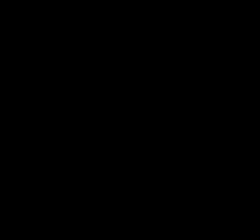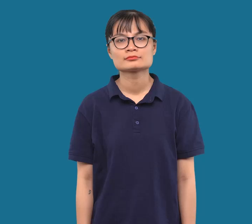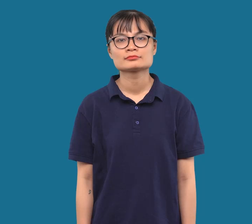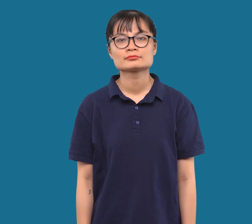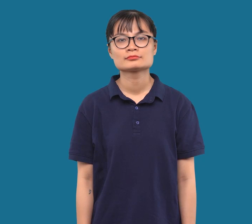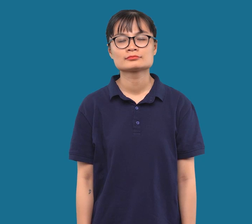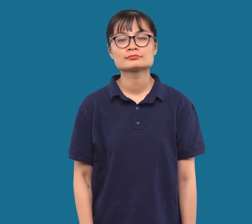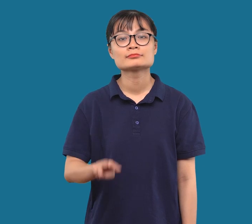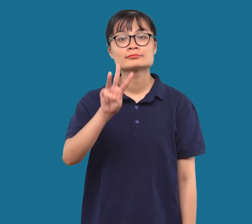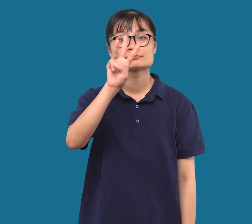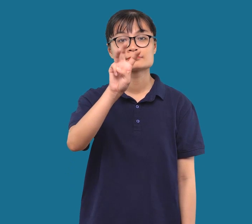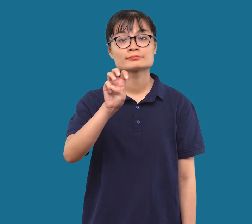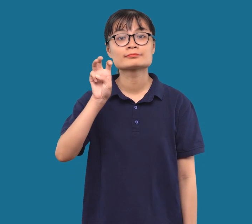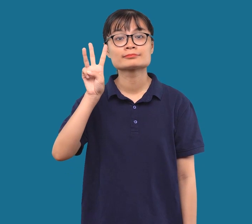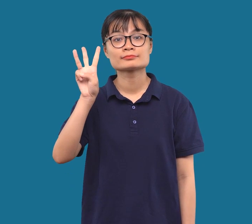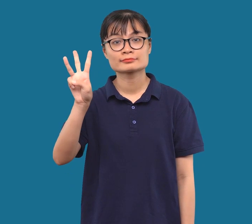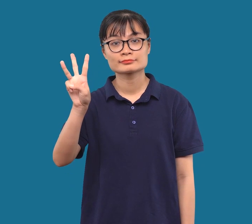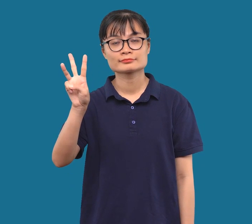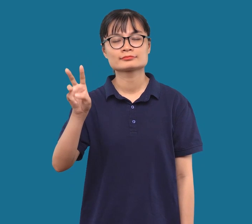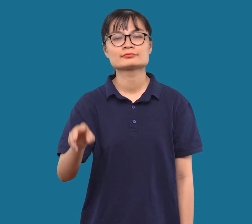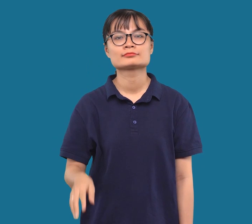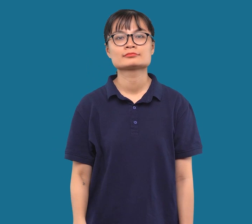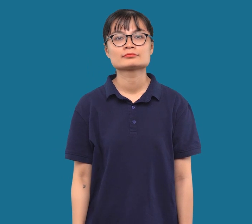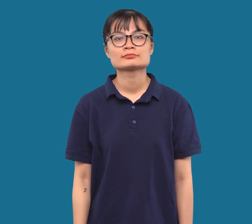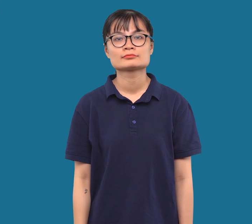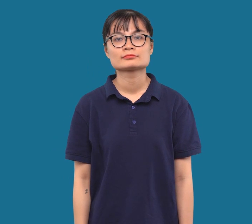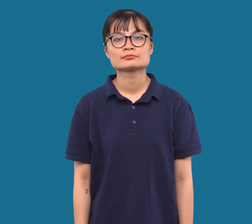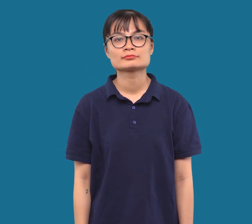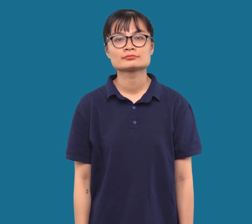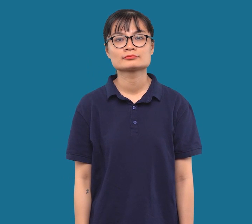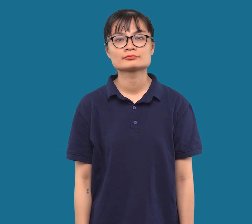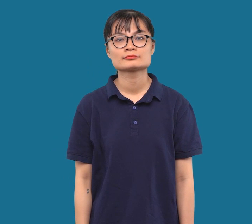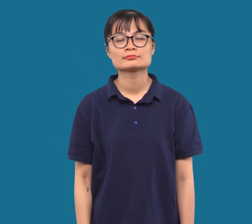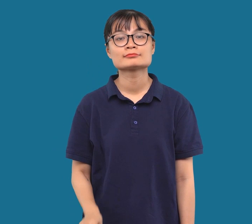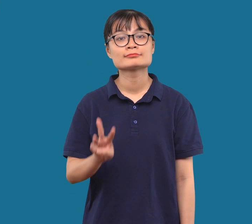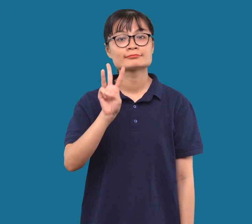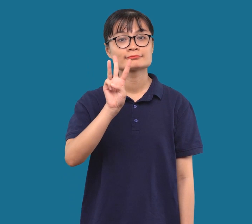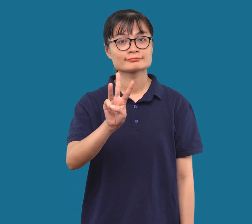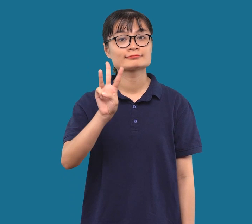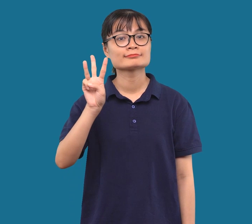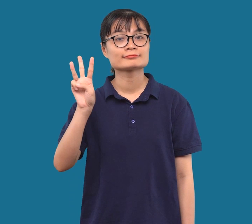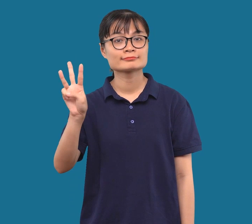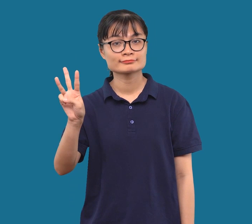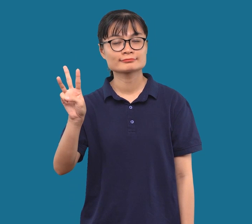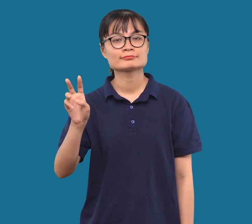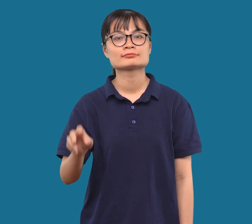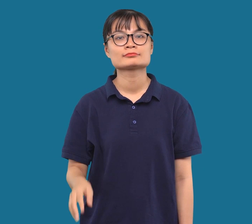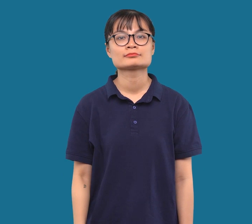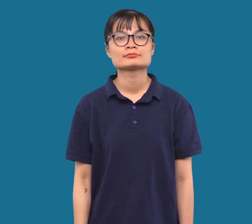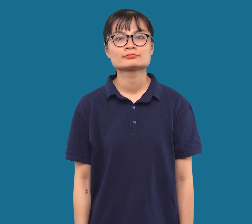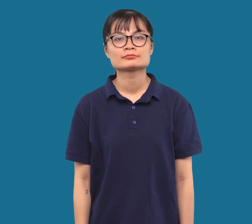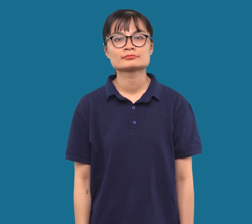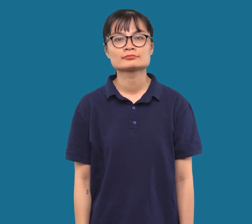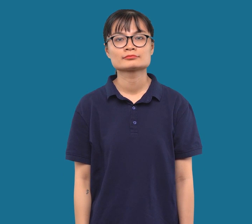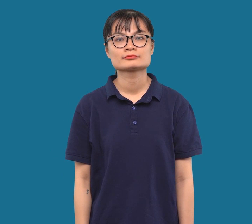33